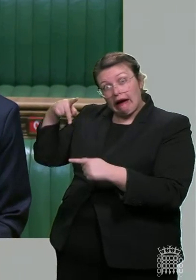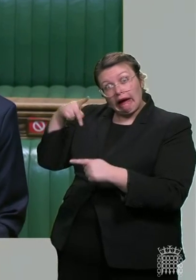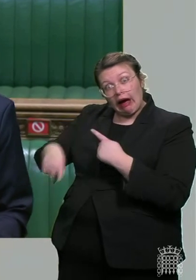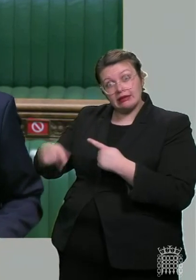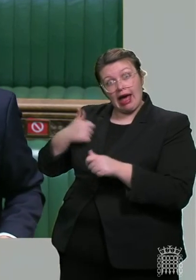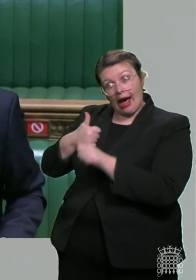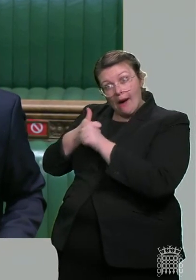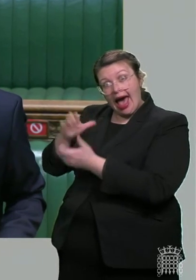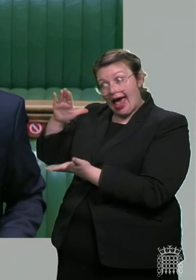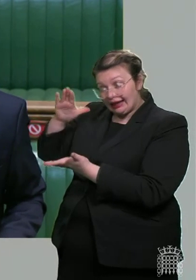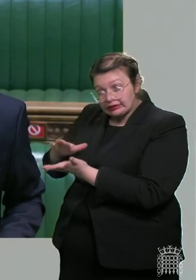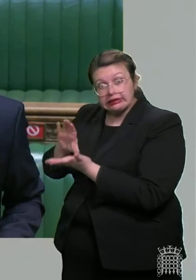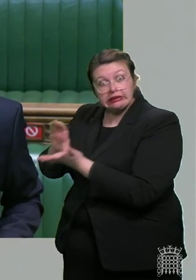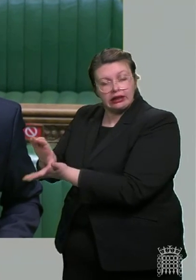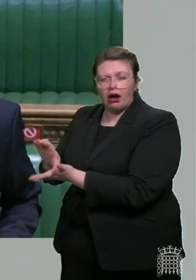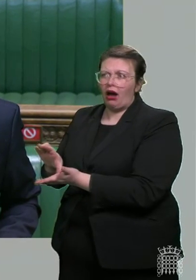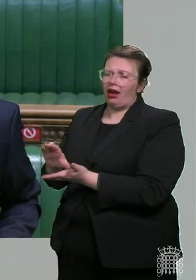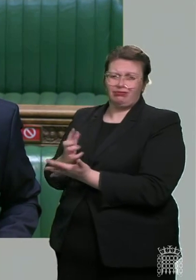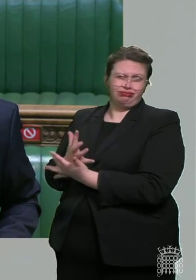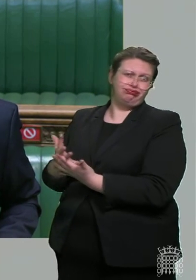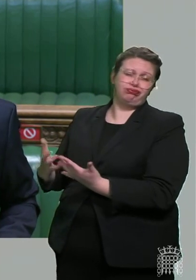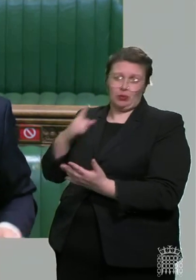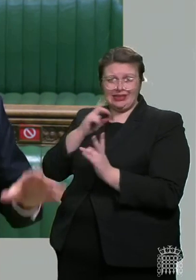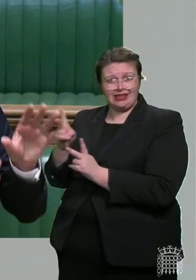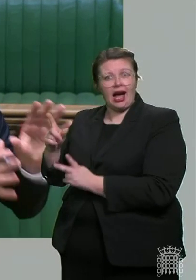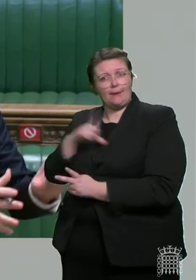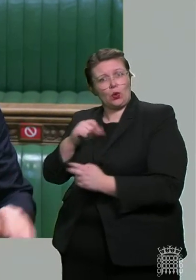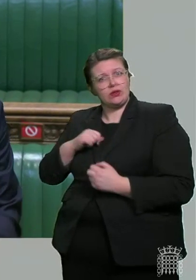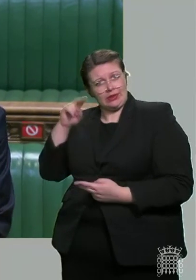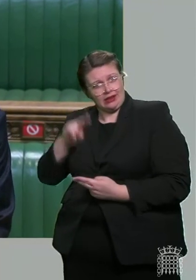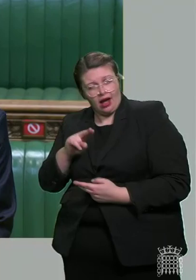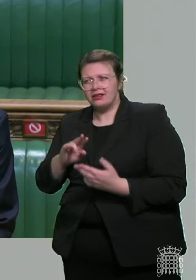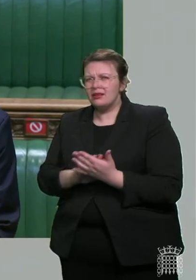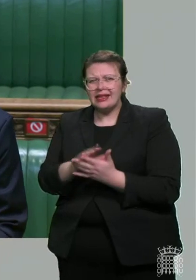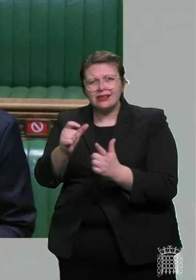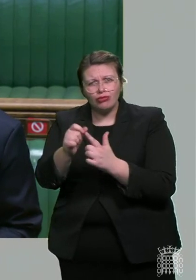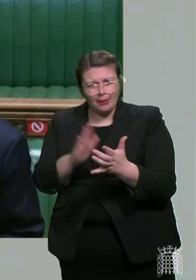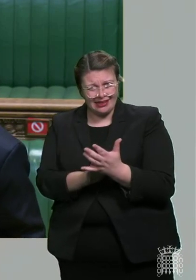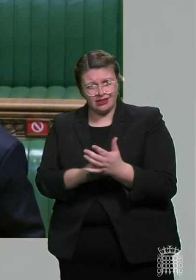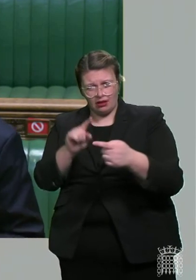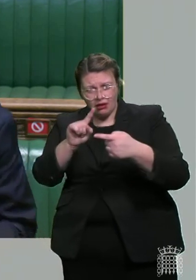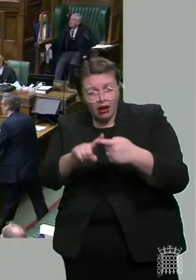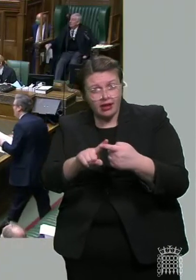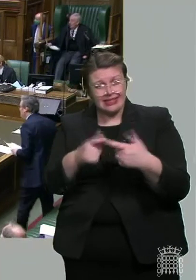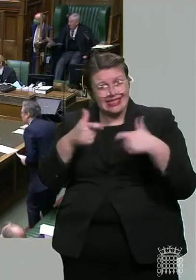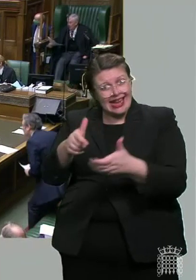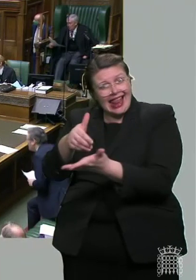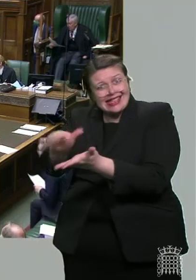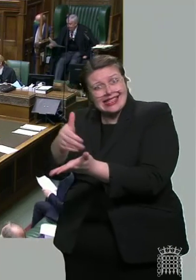How on earth can the Prime Minister justify selling arms to Saudi Arabia and cutting aid to people starving in Yemen?